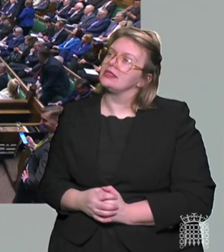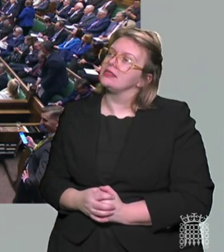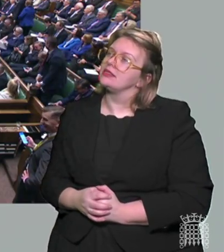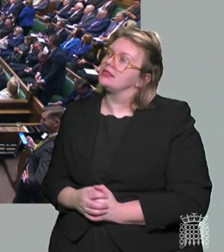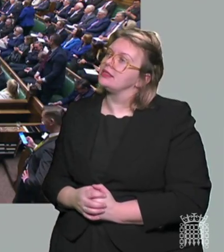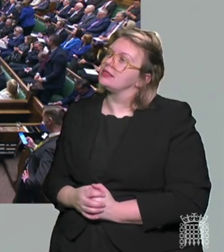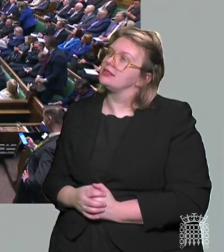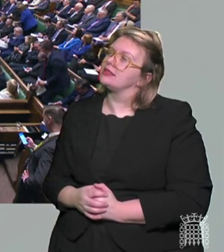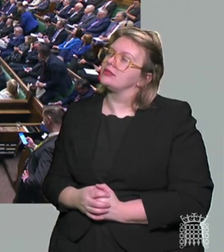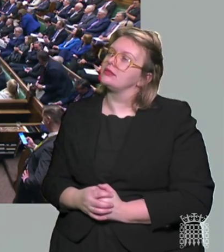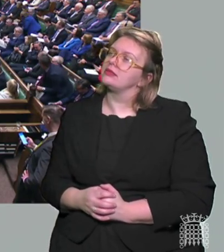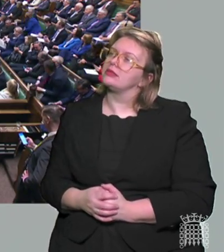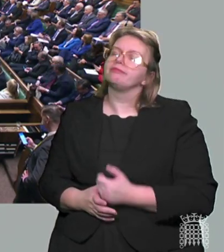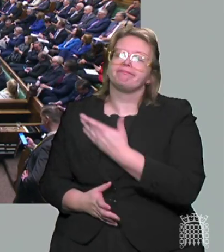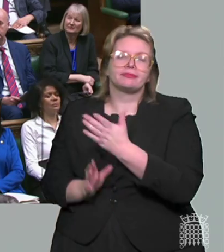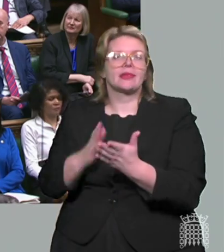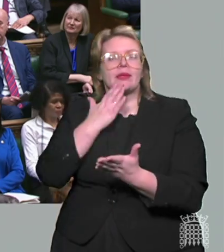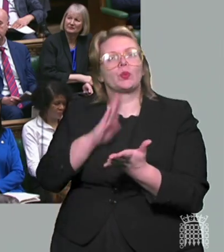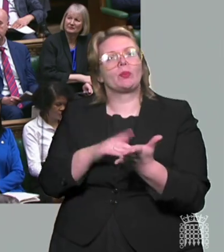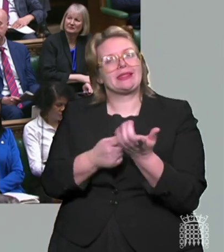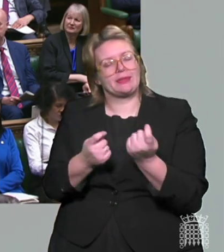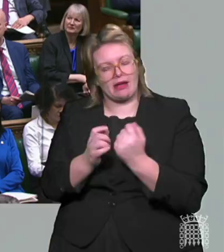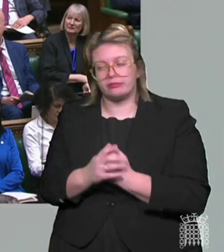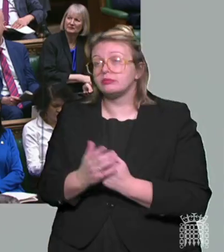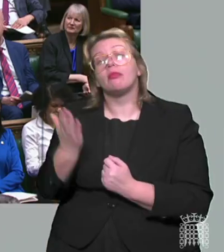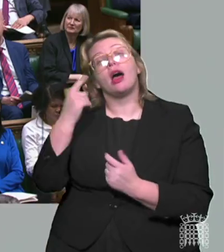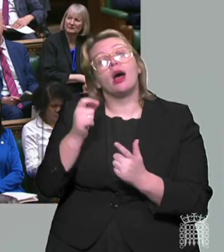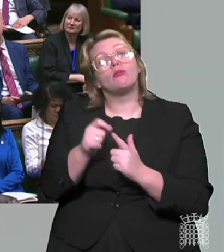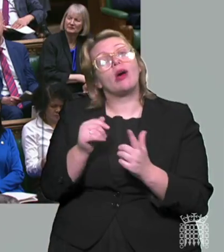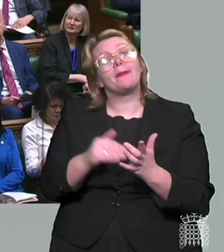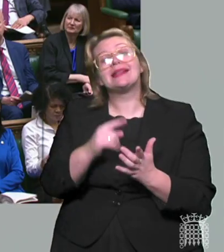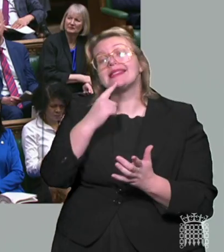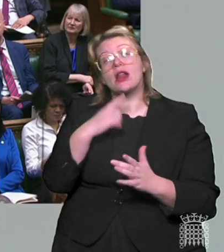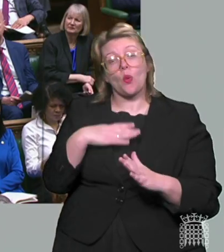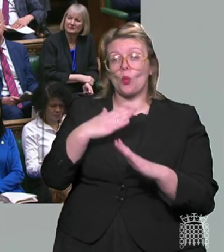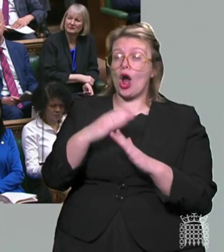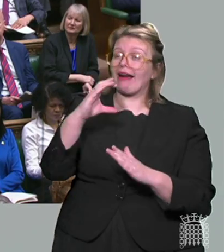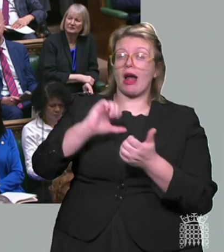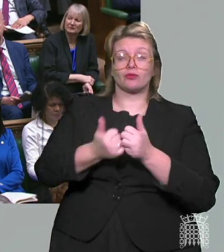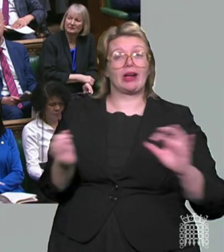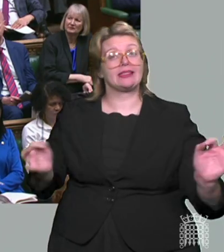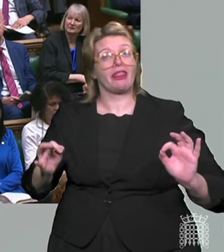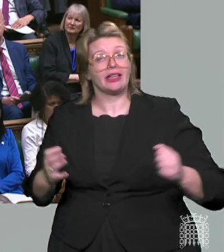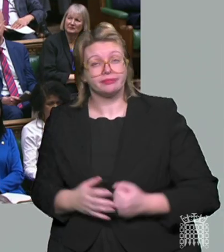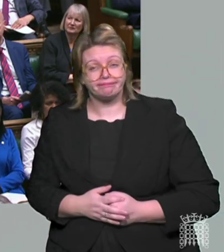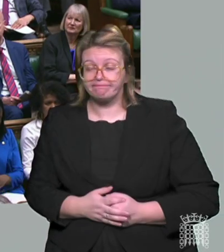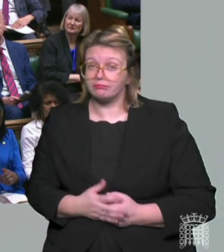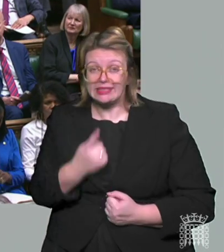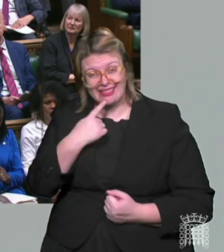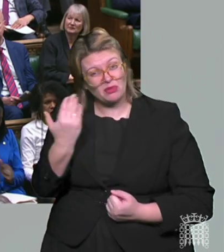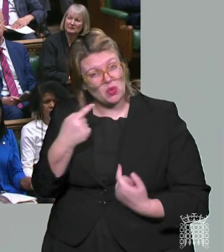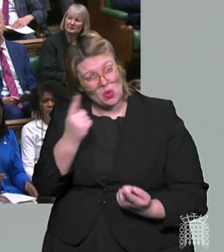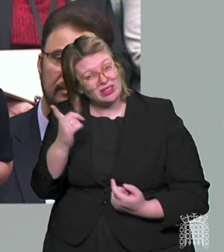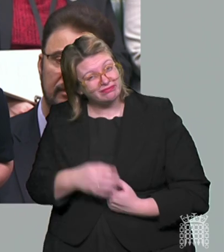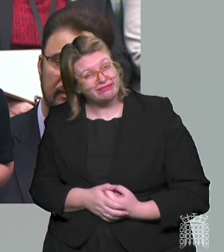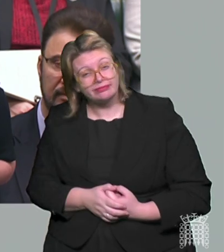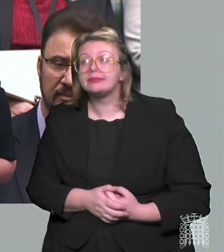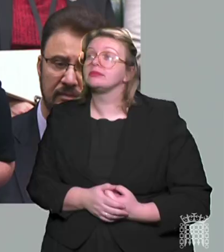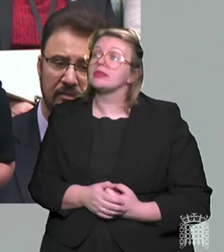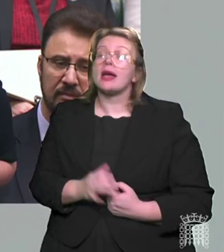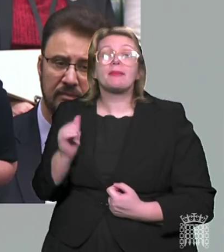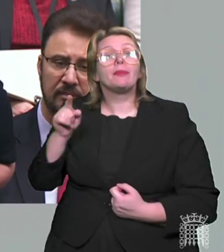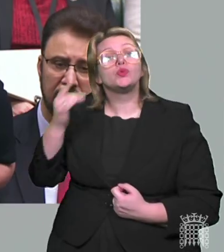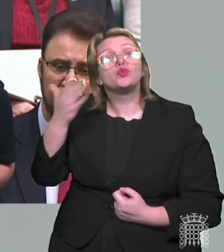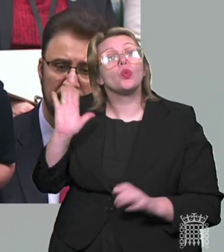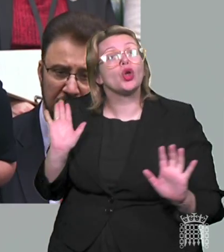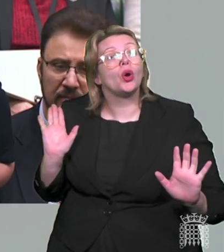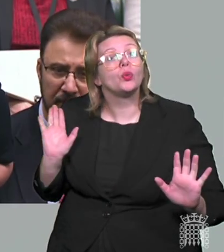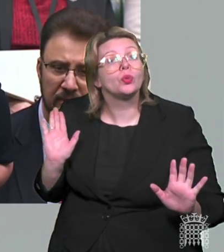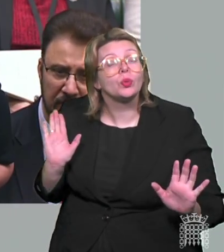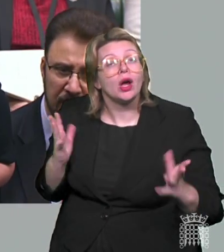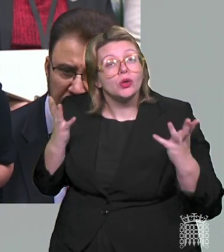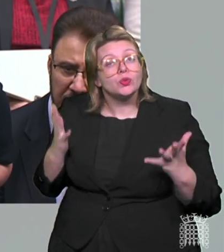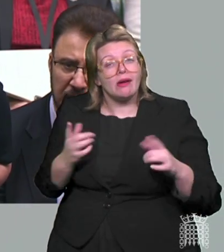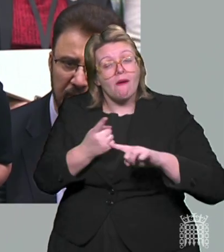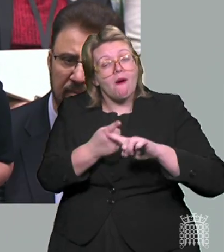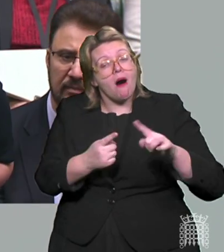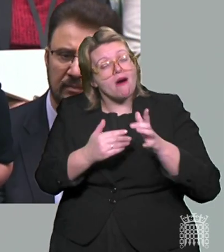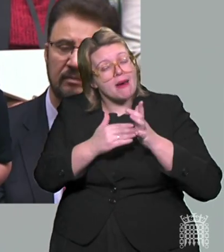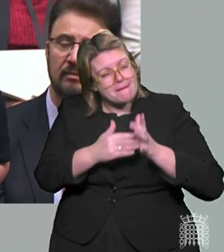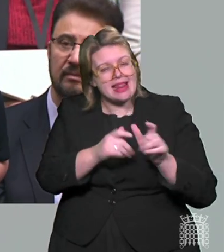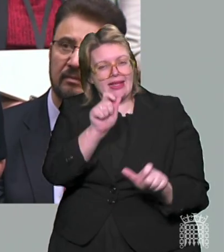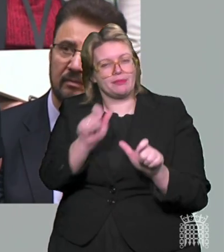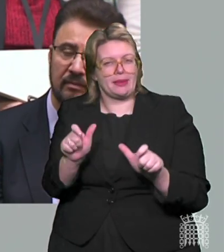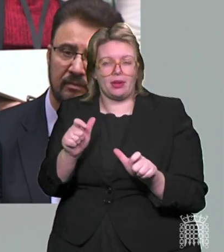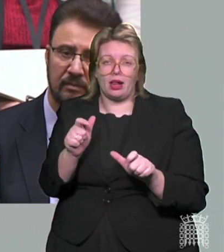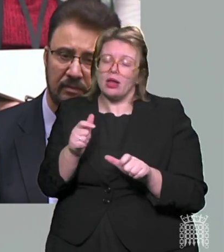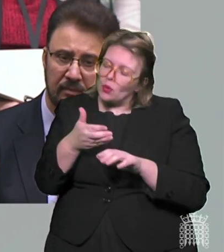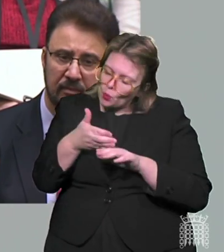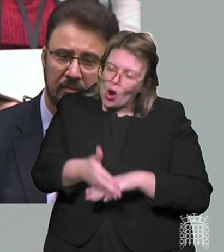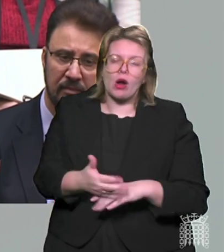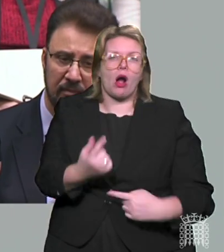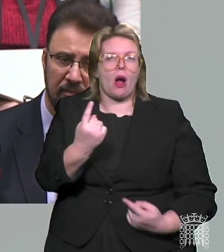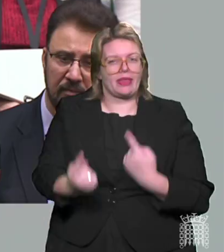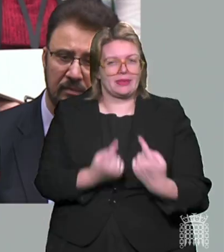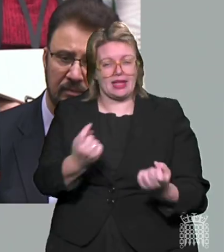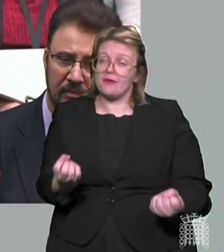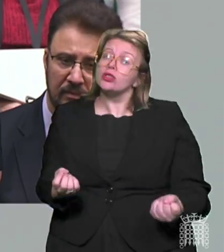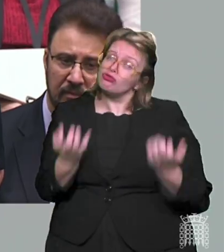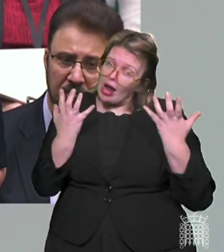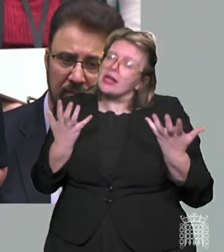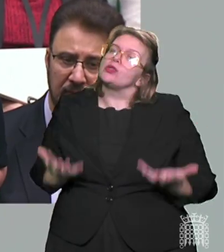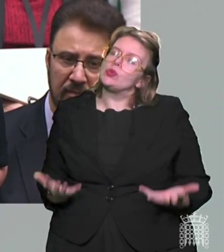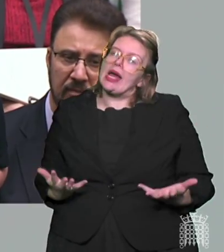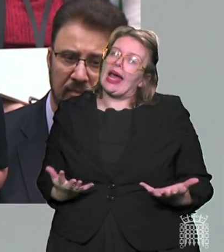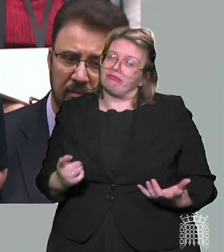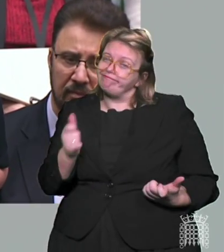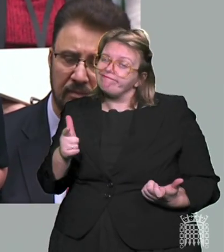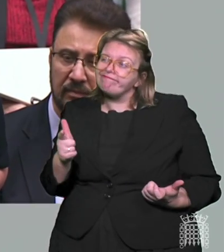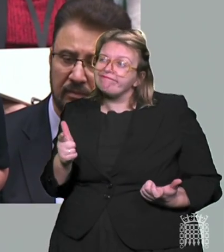The Prime Minister once said that he did not have any working-class friends, so he may not be aware that today half a million hard-working people are on strike, including in his constituency.